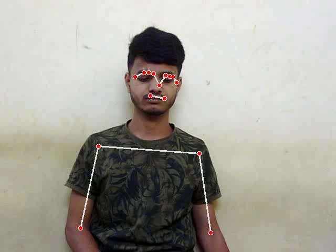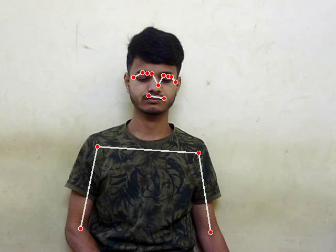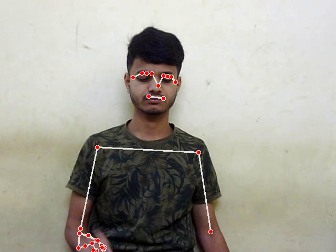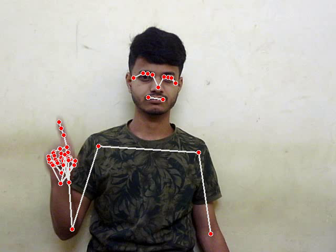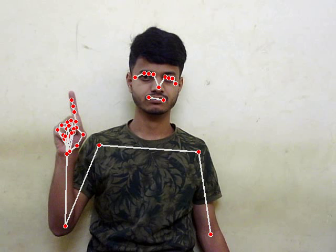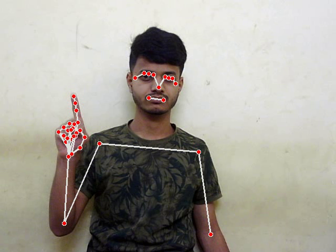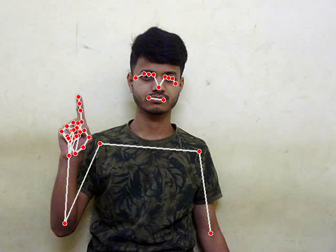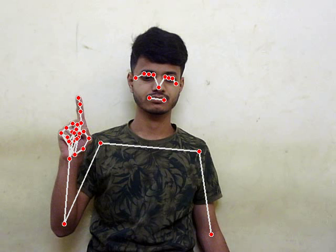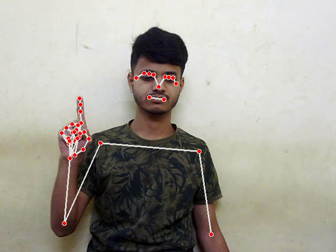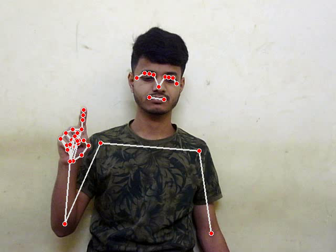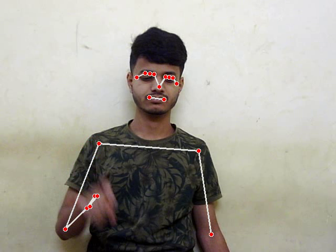need